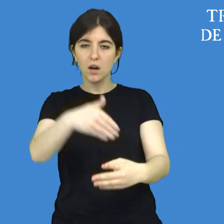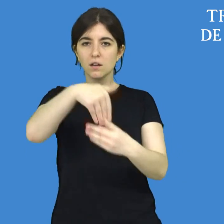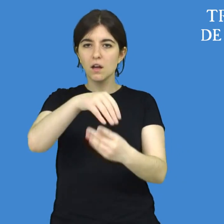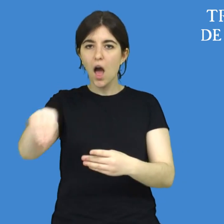dentro